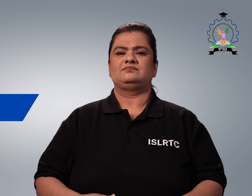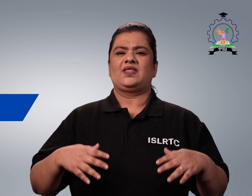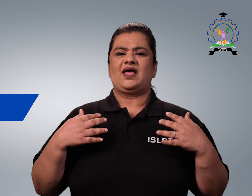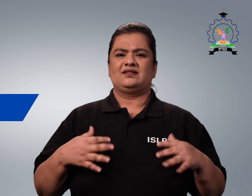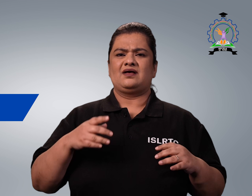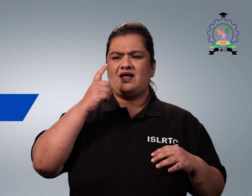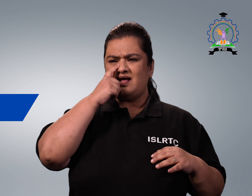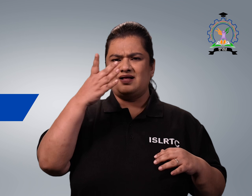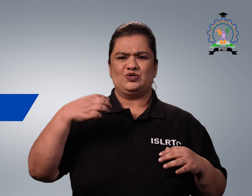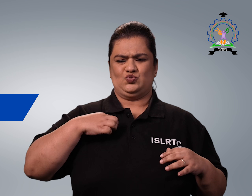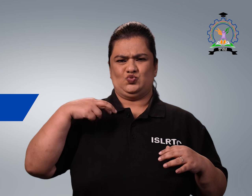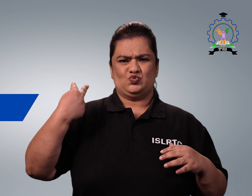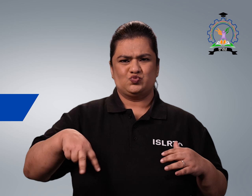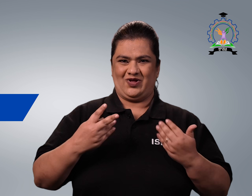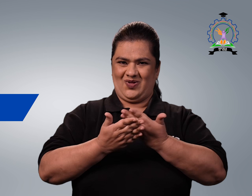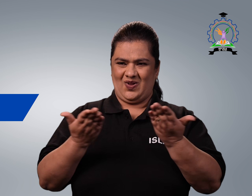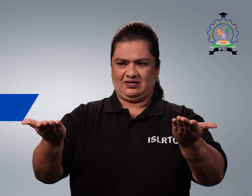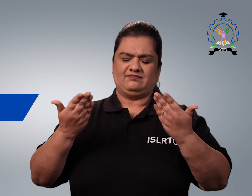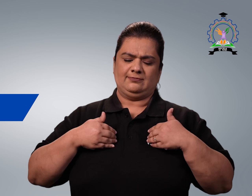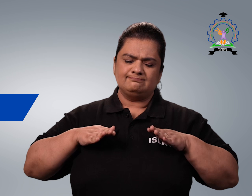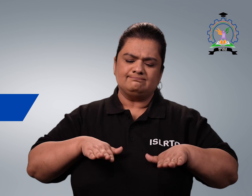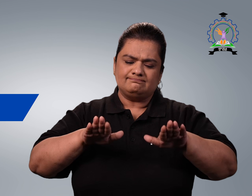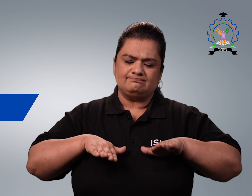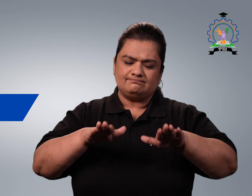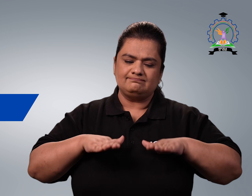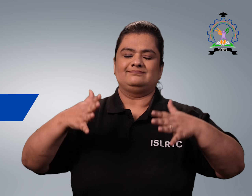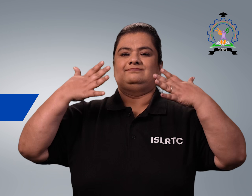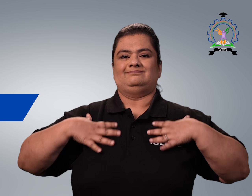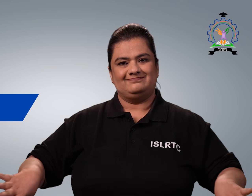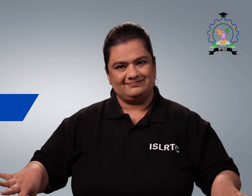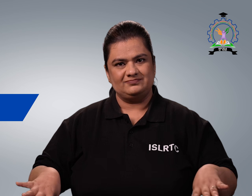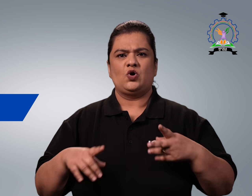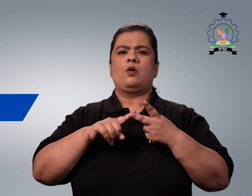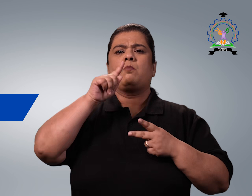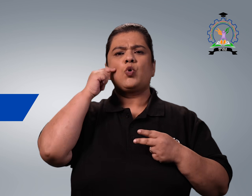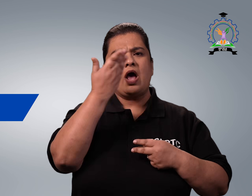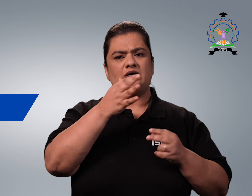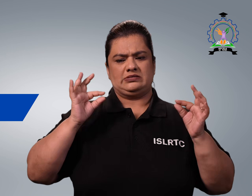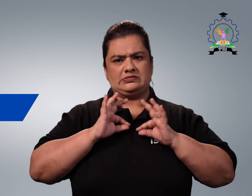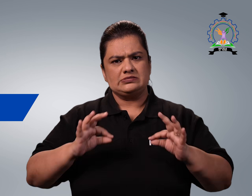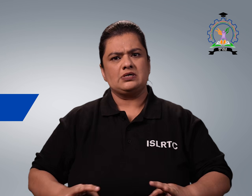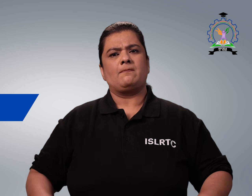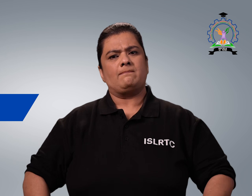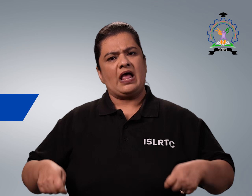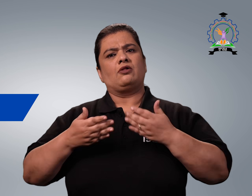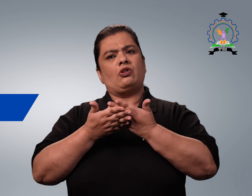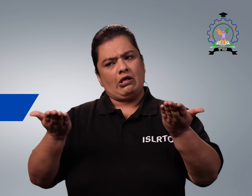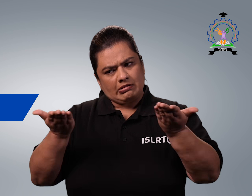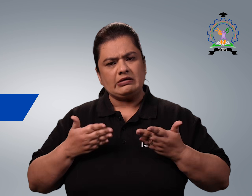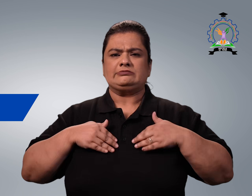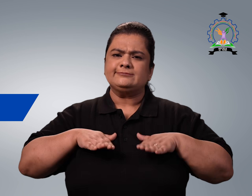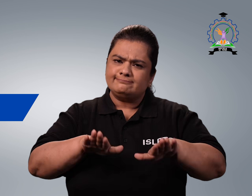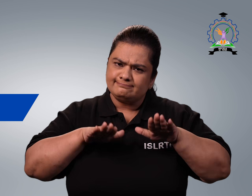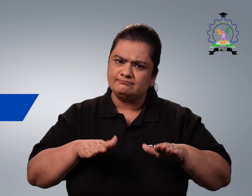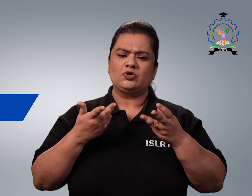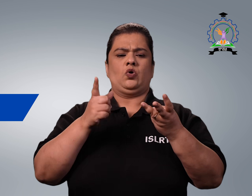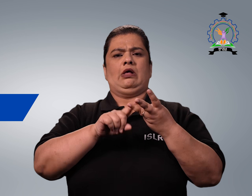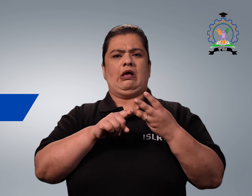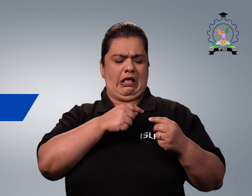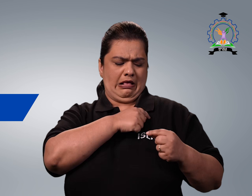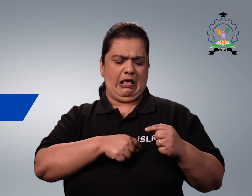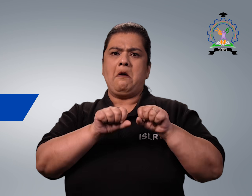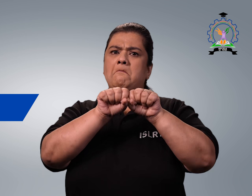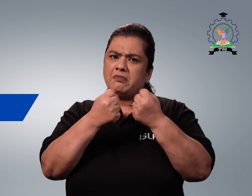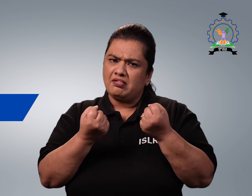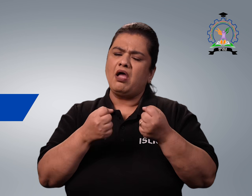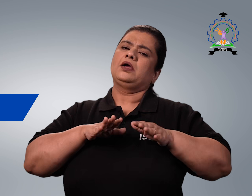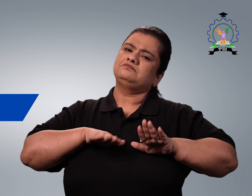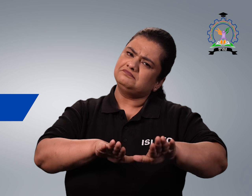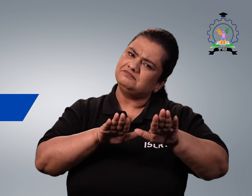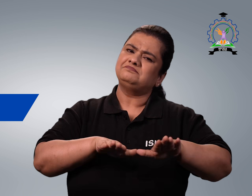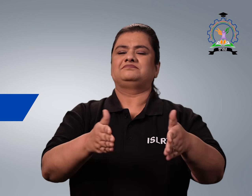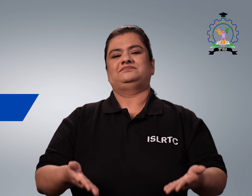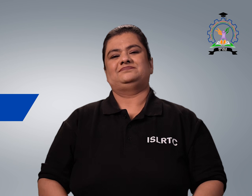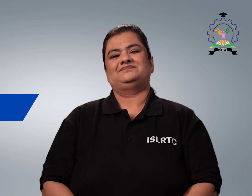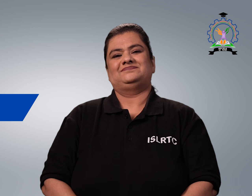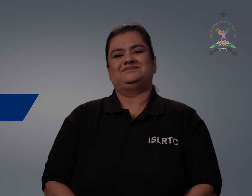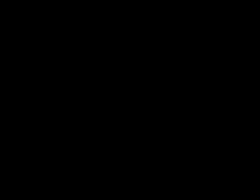It refers to stitching of women's outfit from a cloth or stitching of men's shirt, pant etc. It also includes mending of torn clothes.